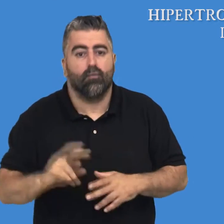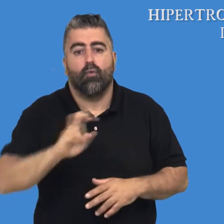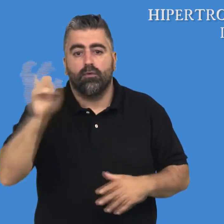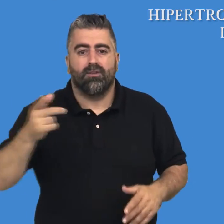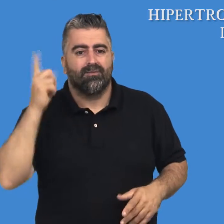otro